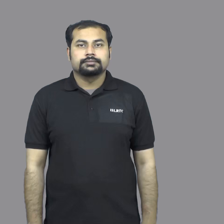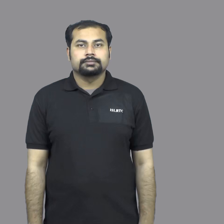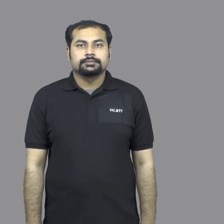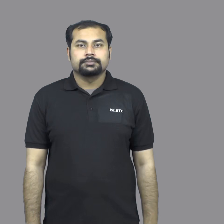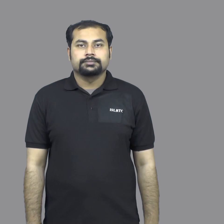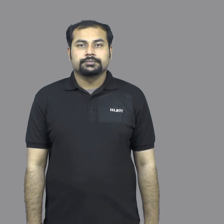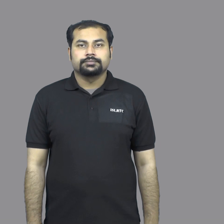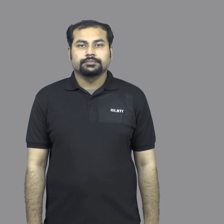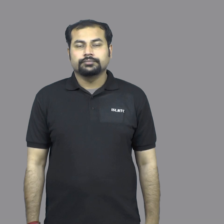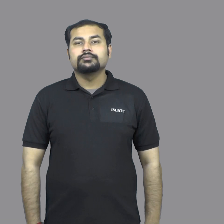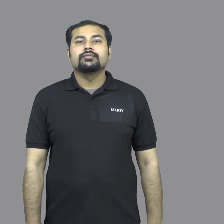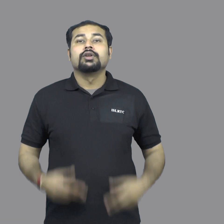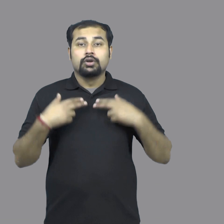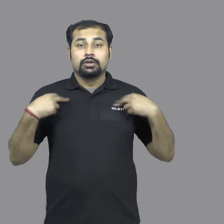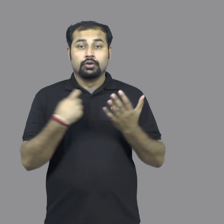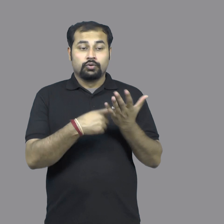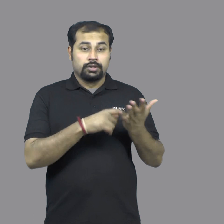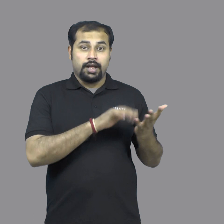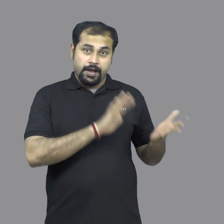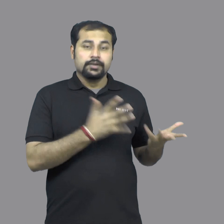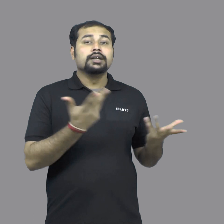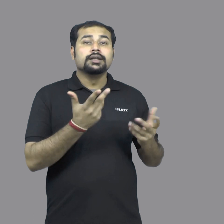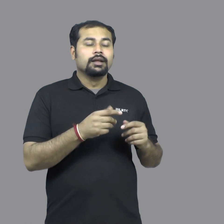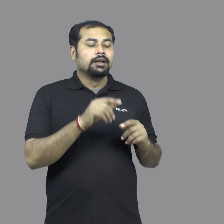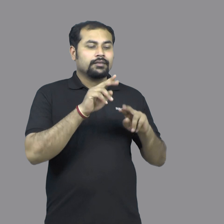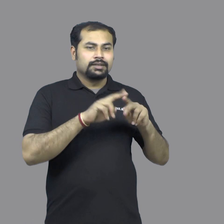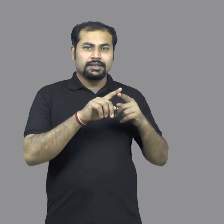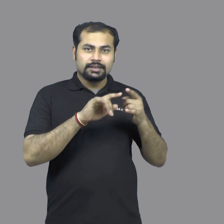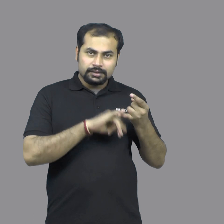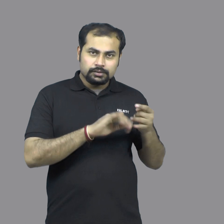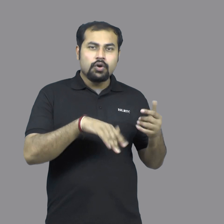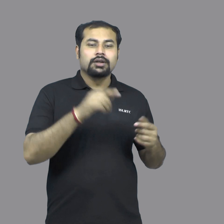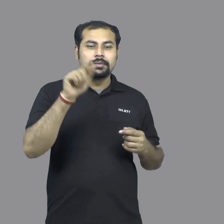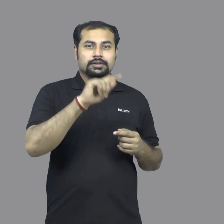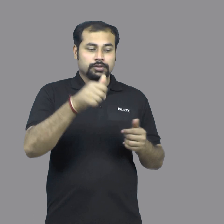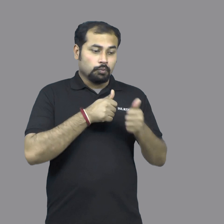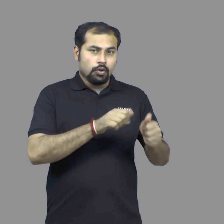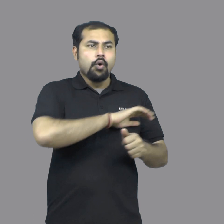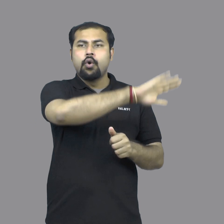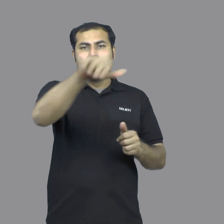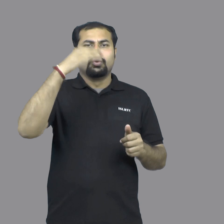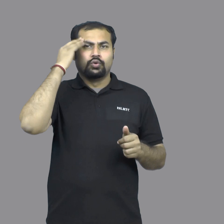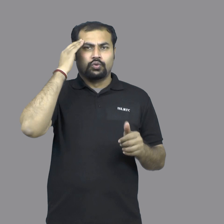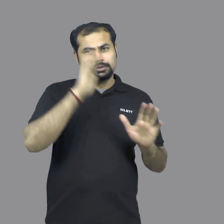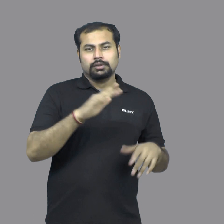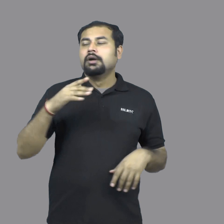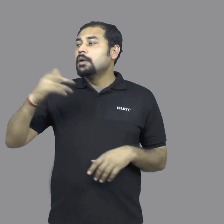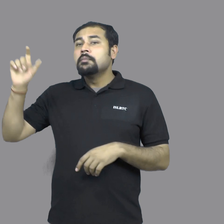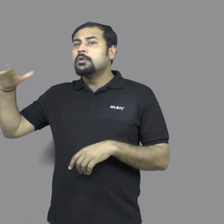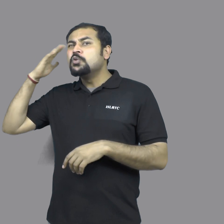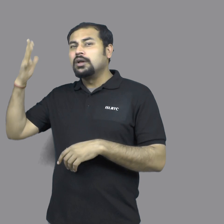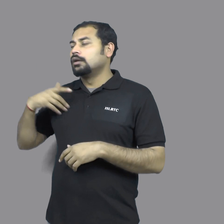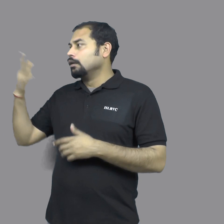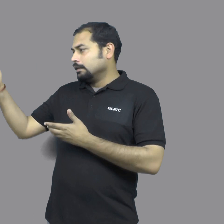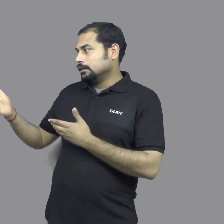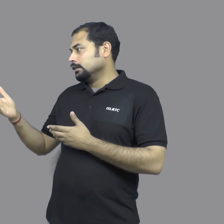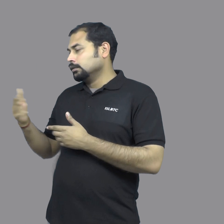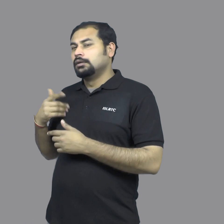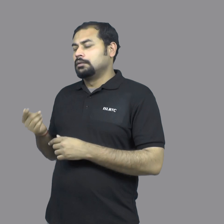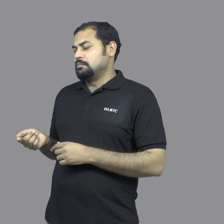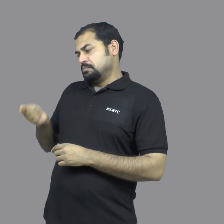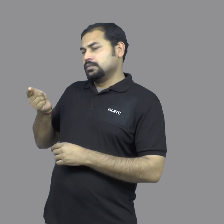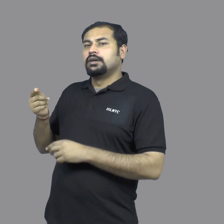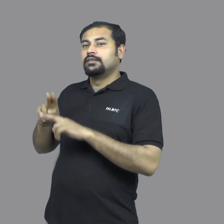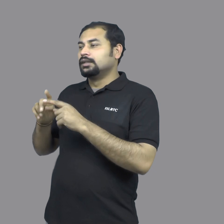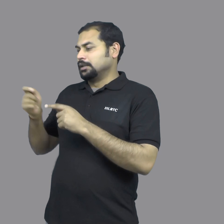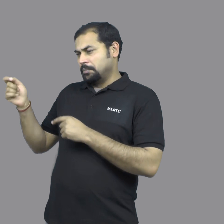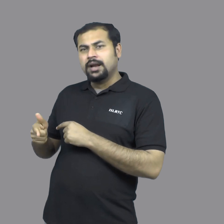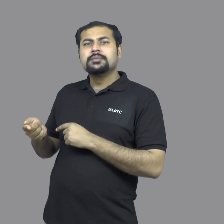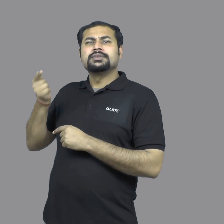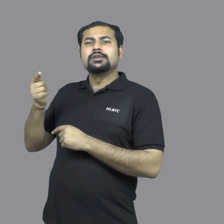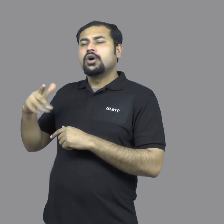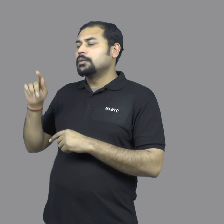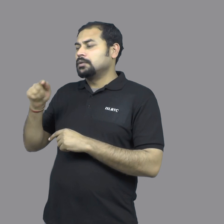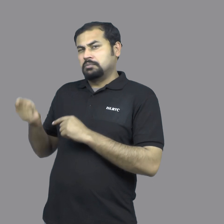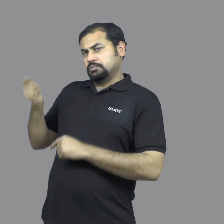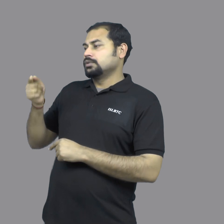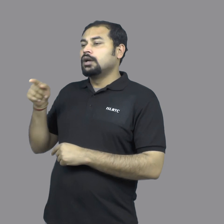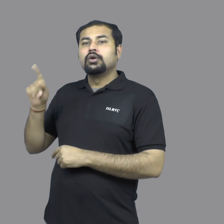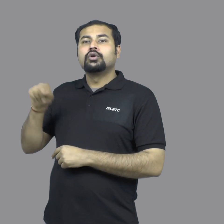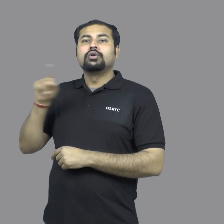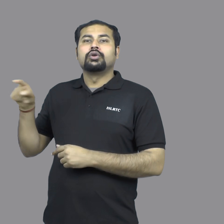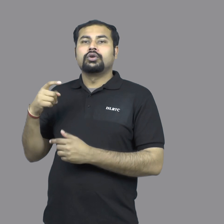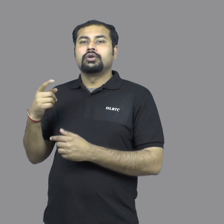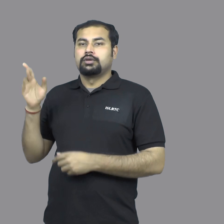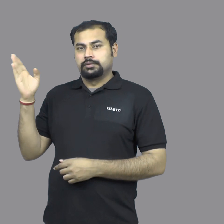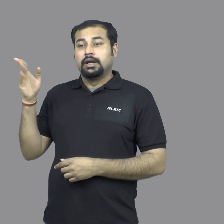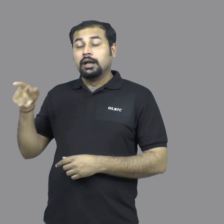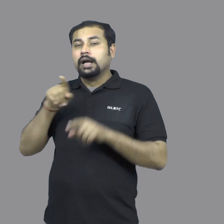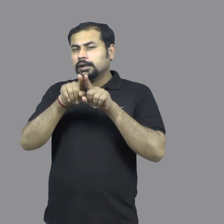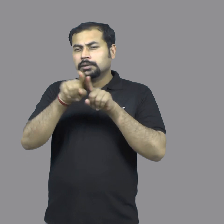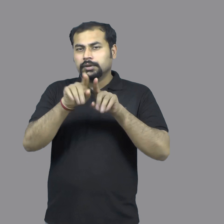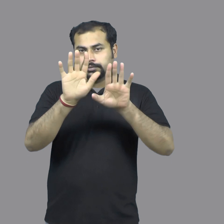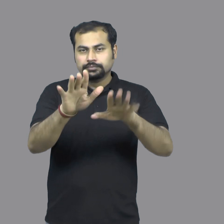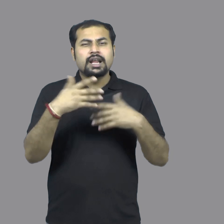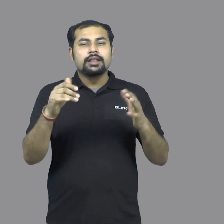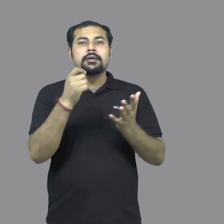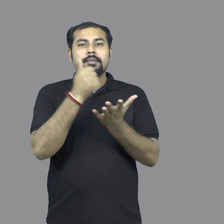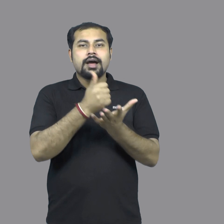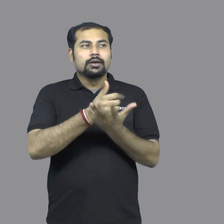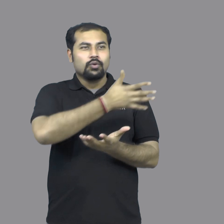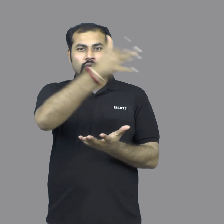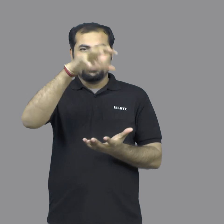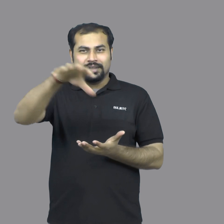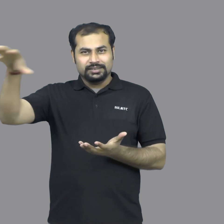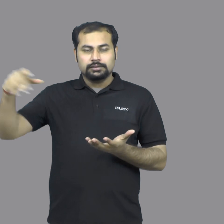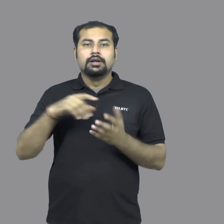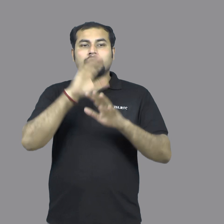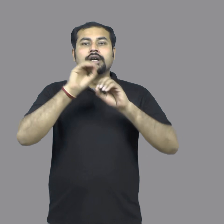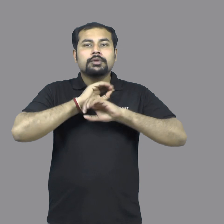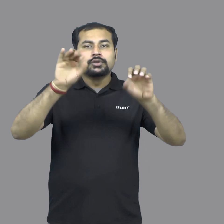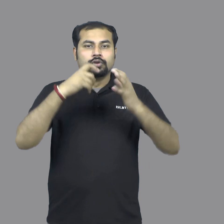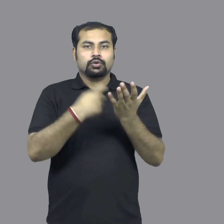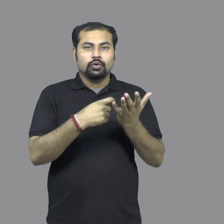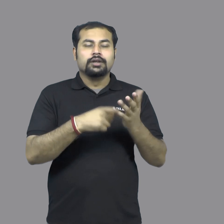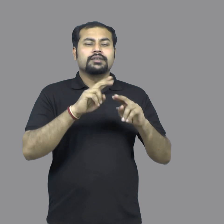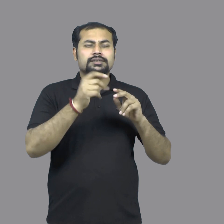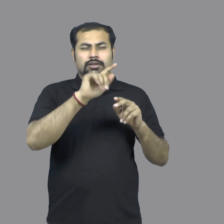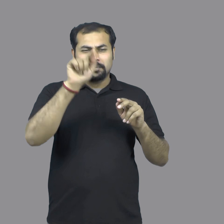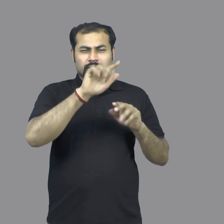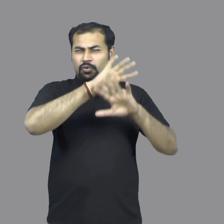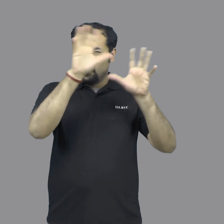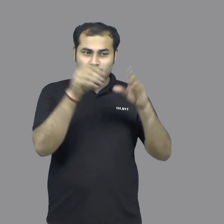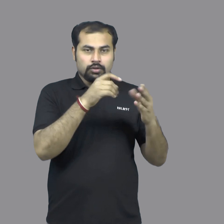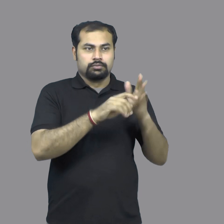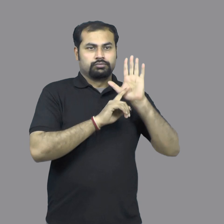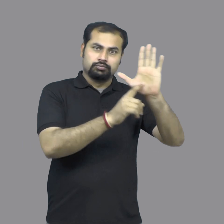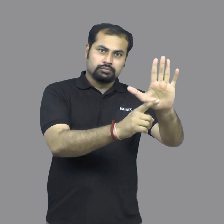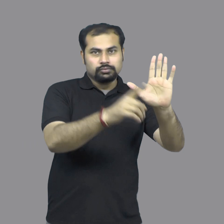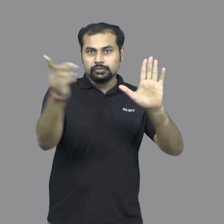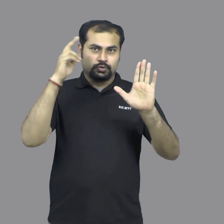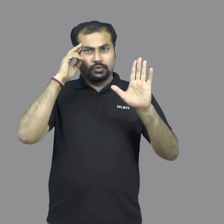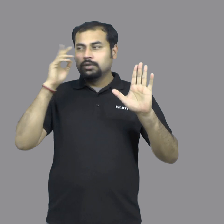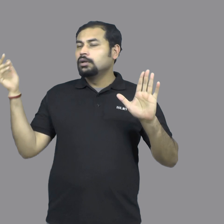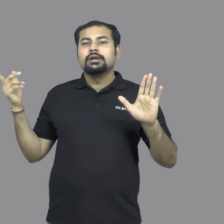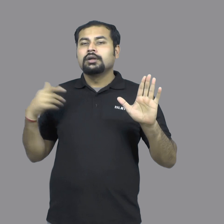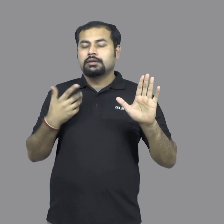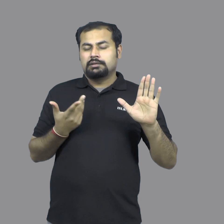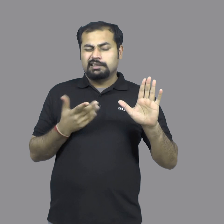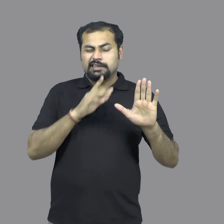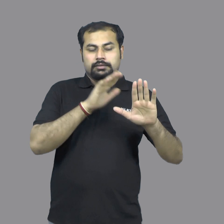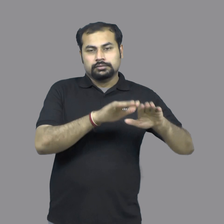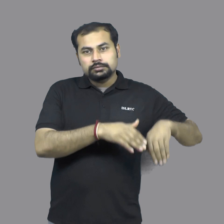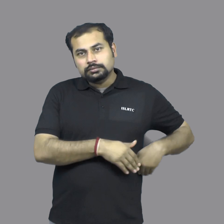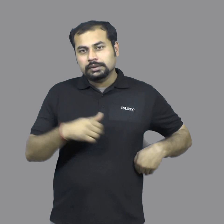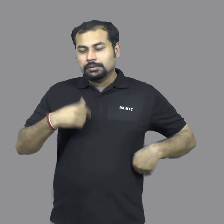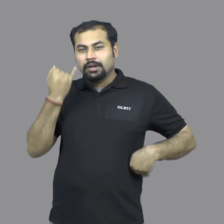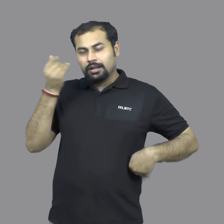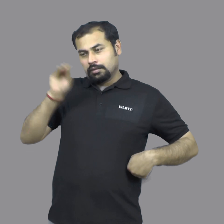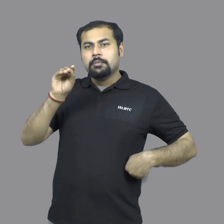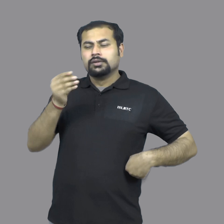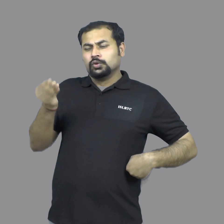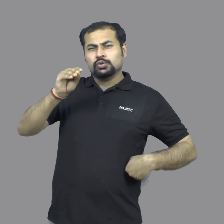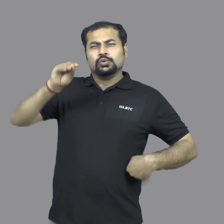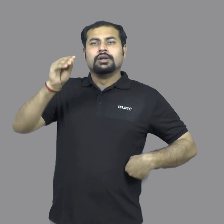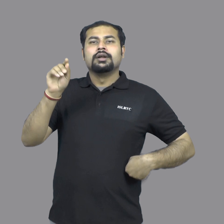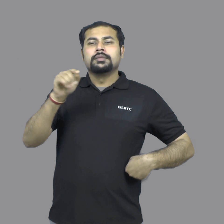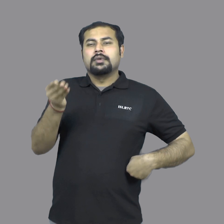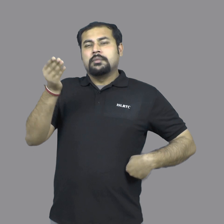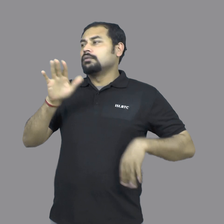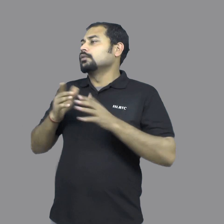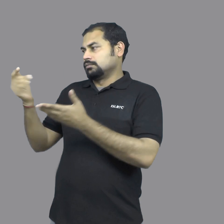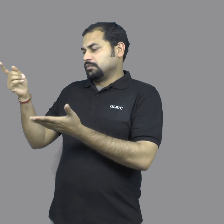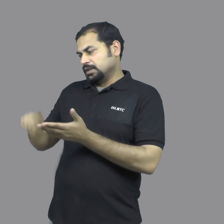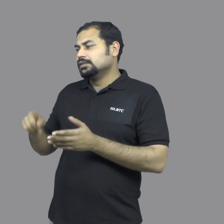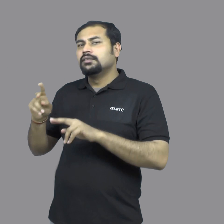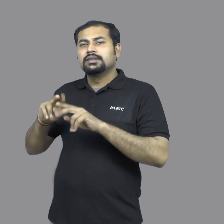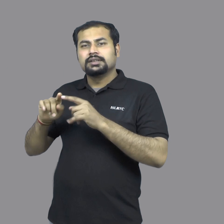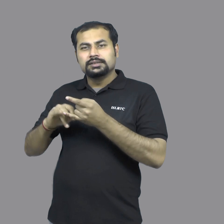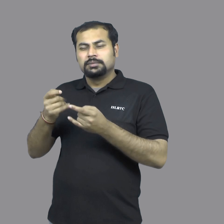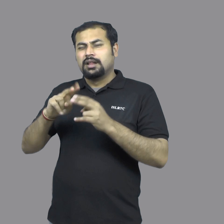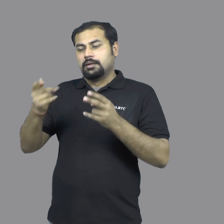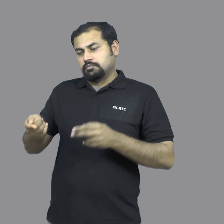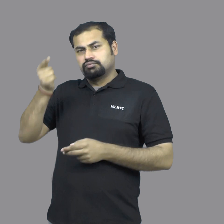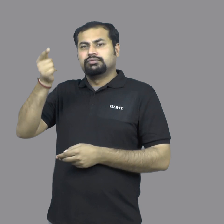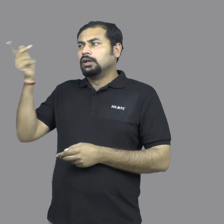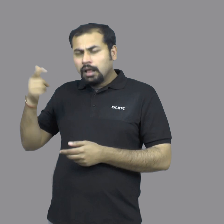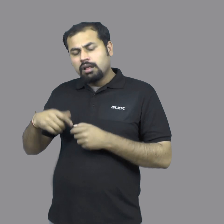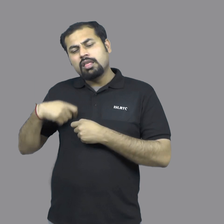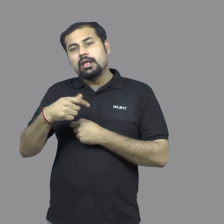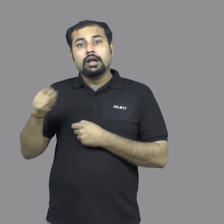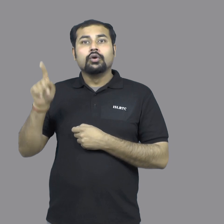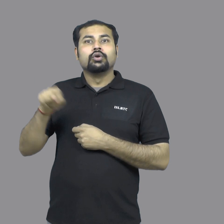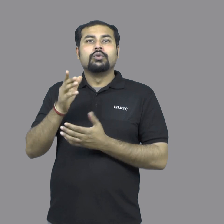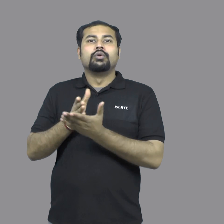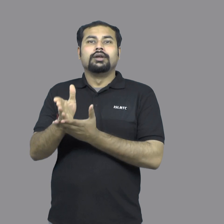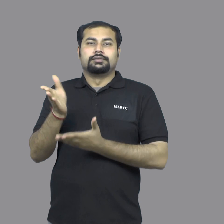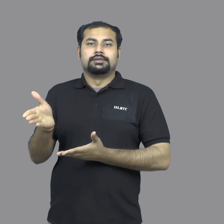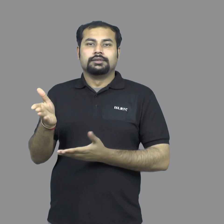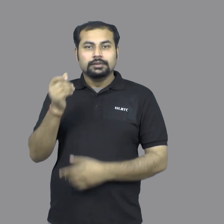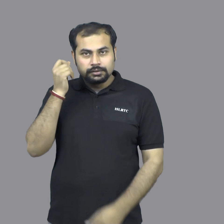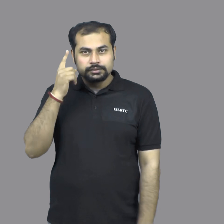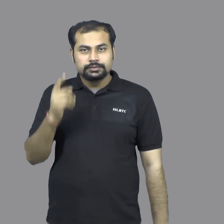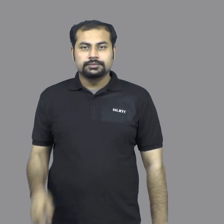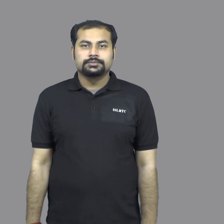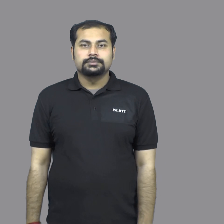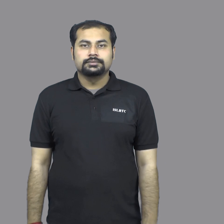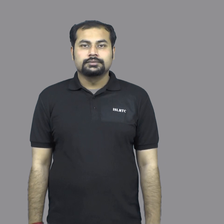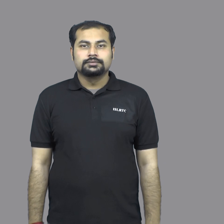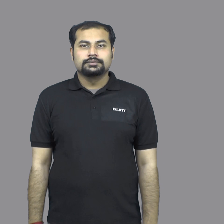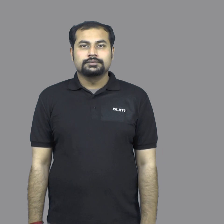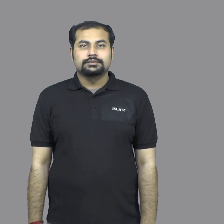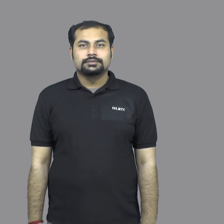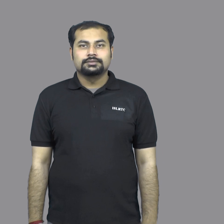Usury